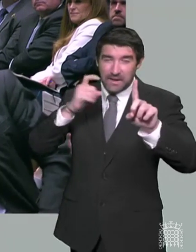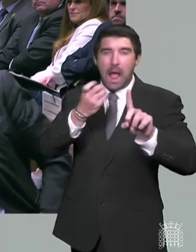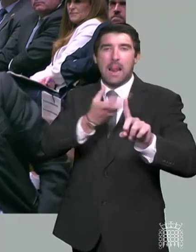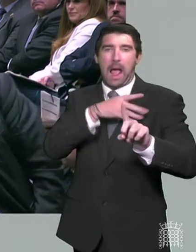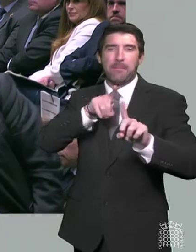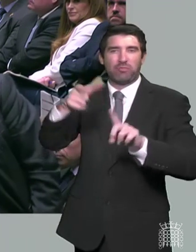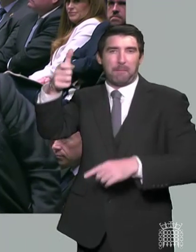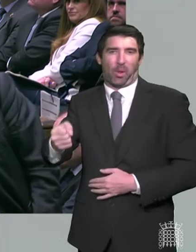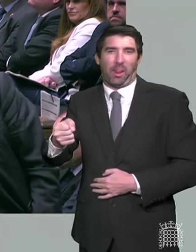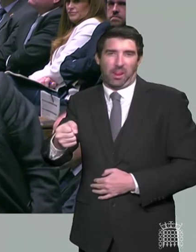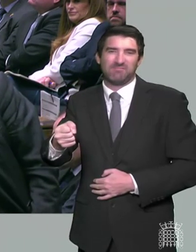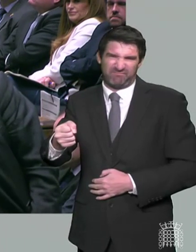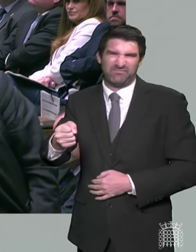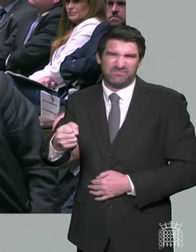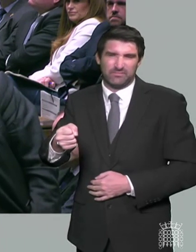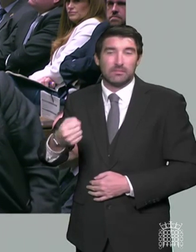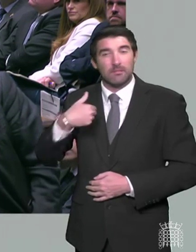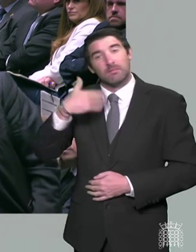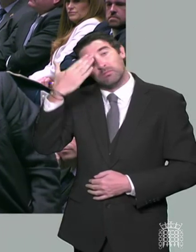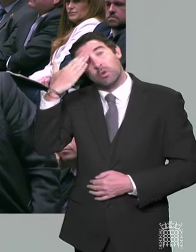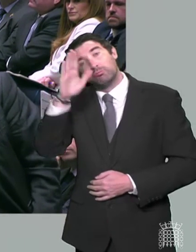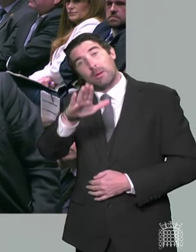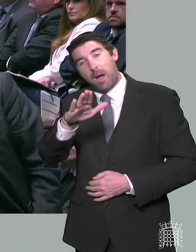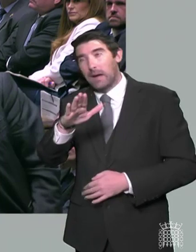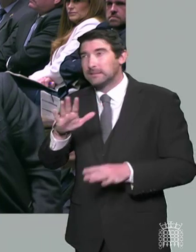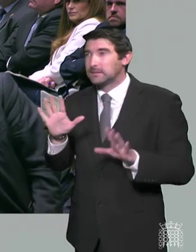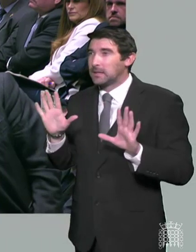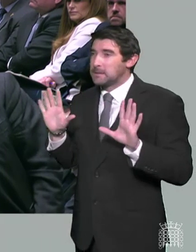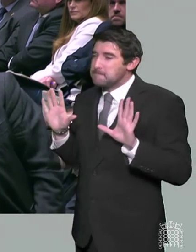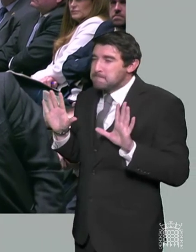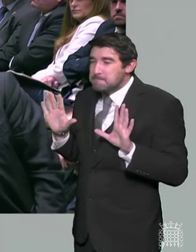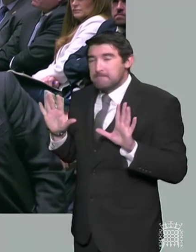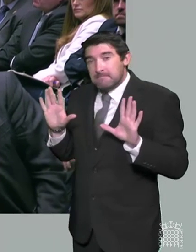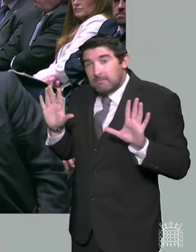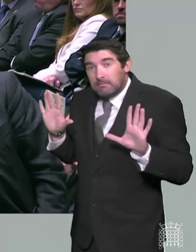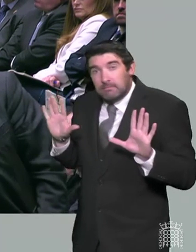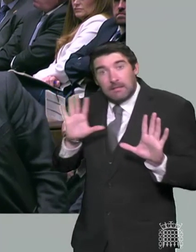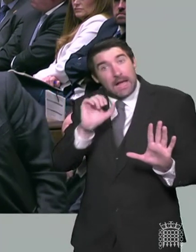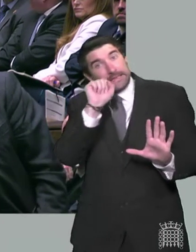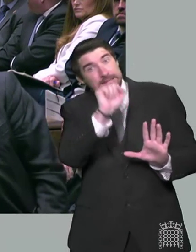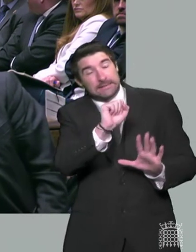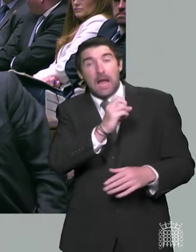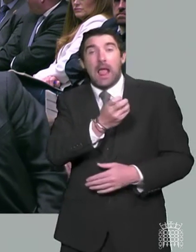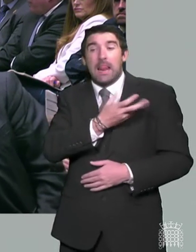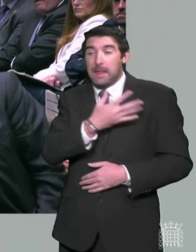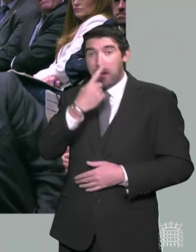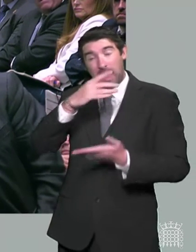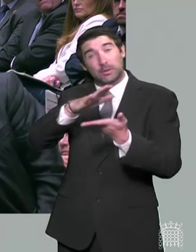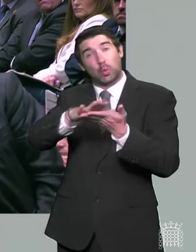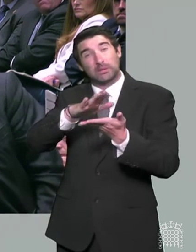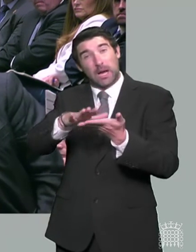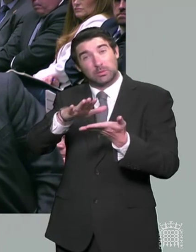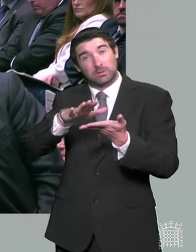I will not say this interrogatively, Mr Speaker, but he has the chance now to clear this up.